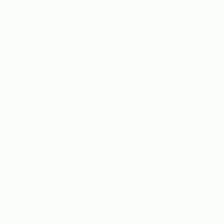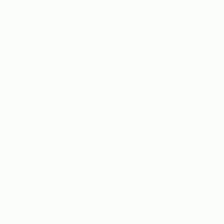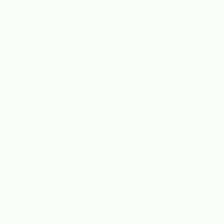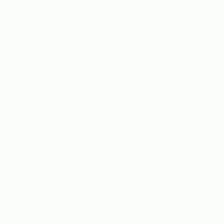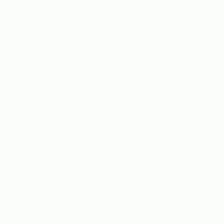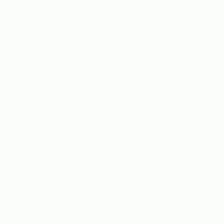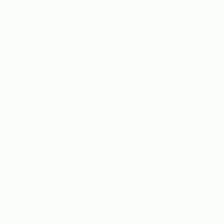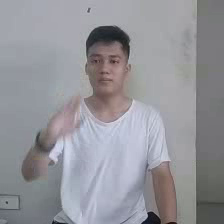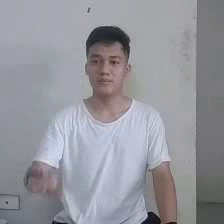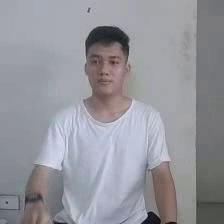Biết